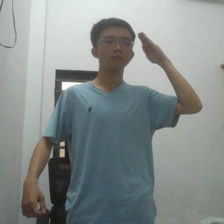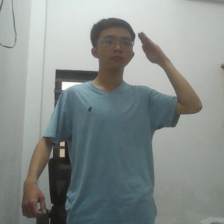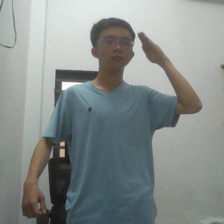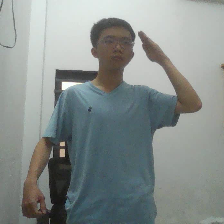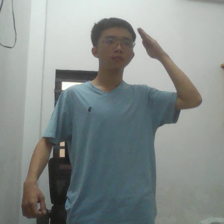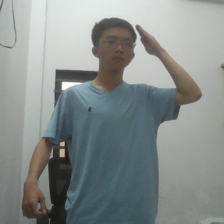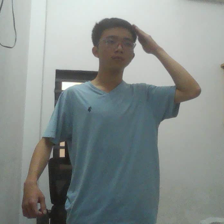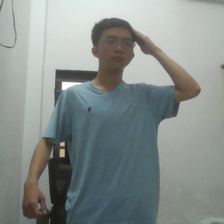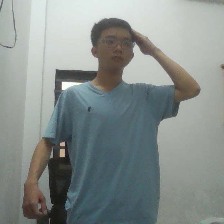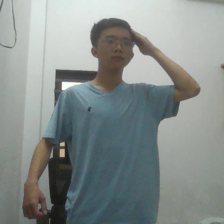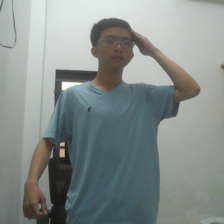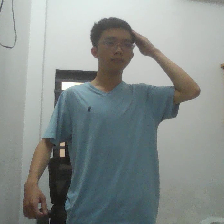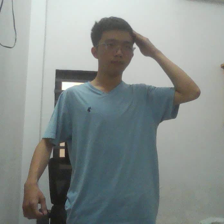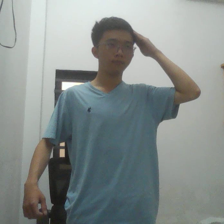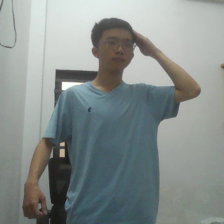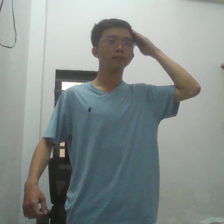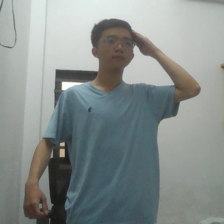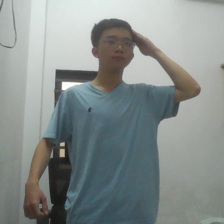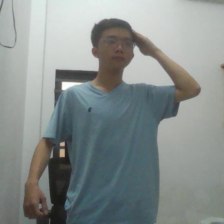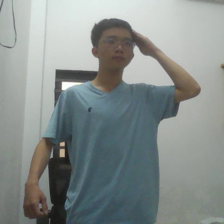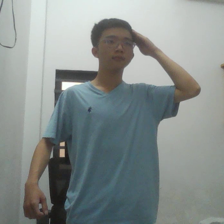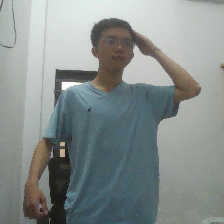biet